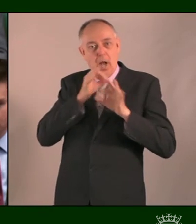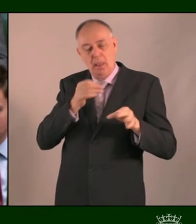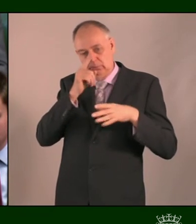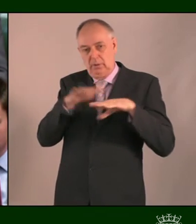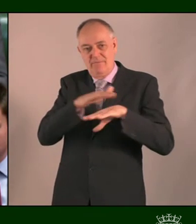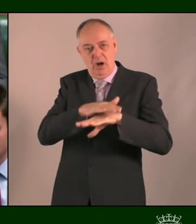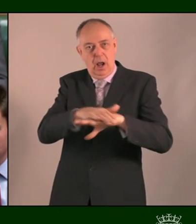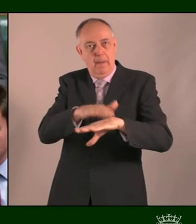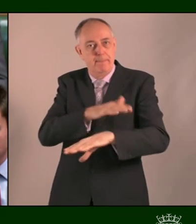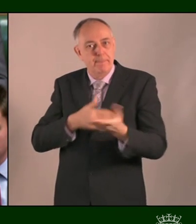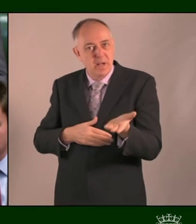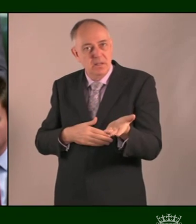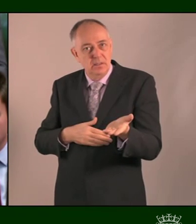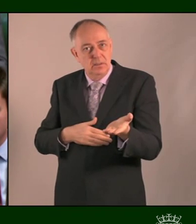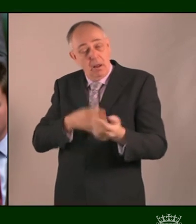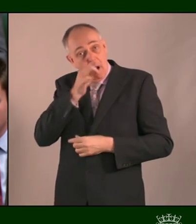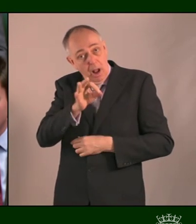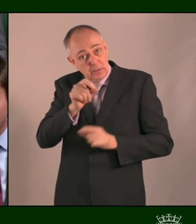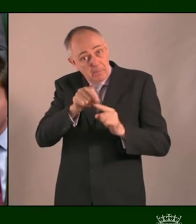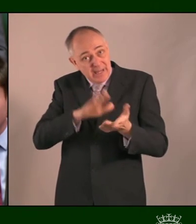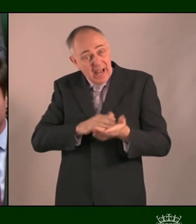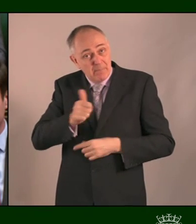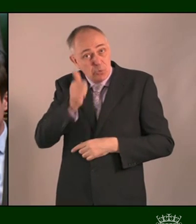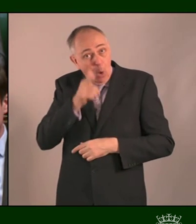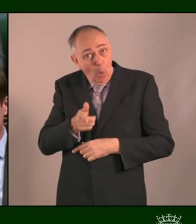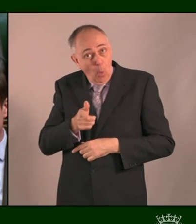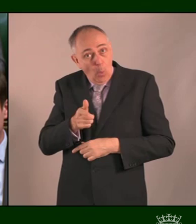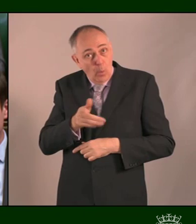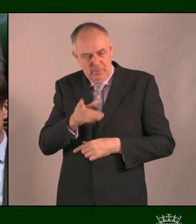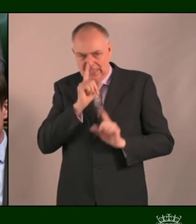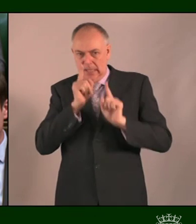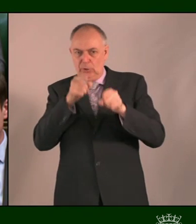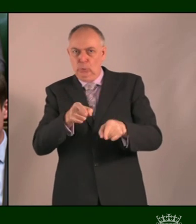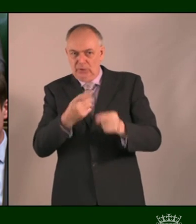Was the Prime Minister aware of these allegations about the Home Secretary?